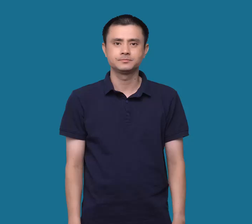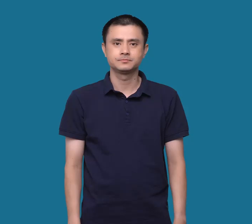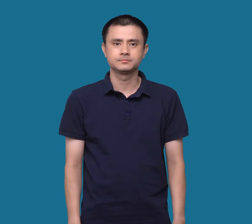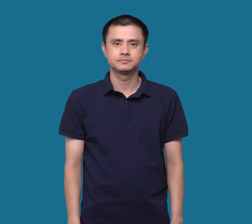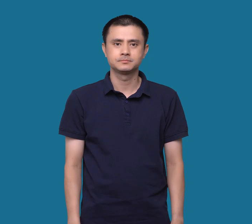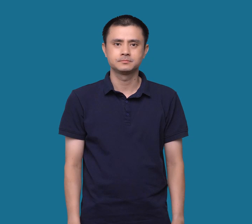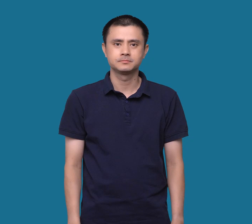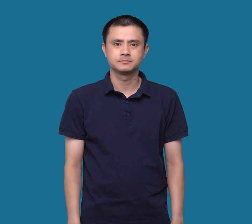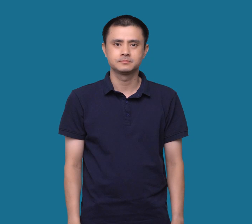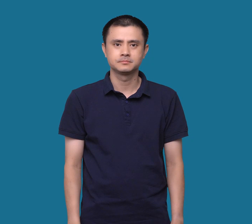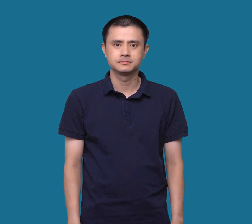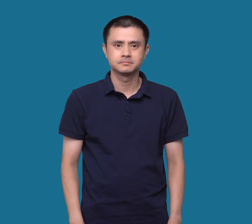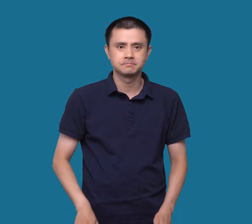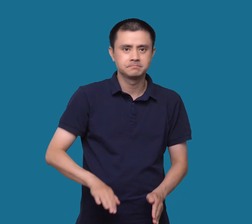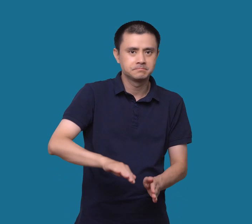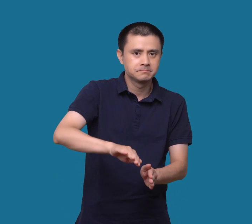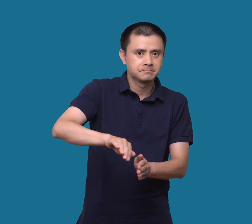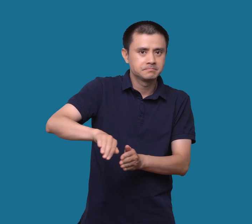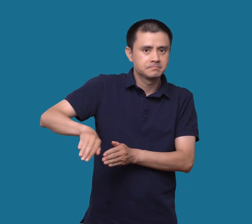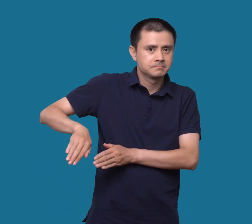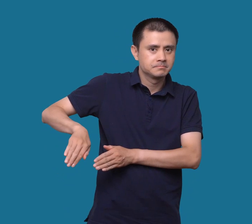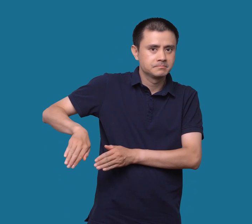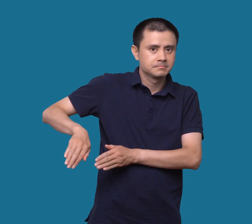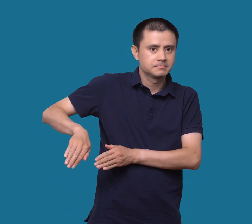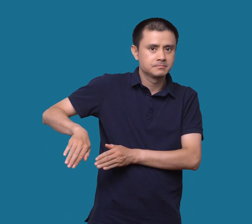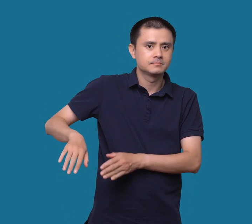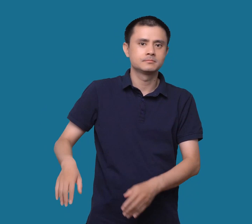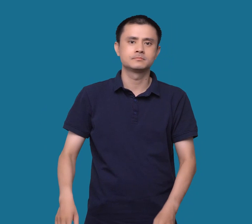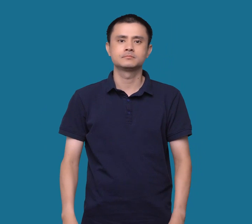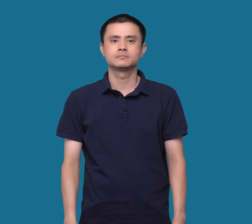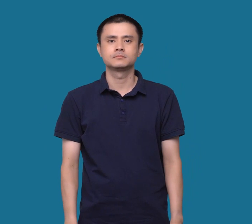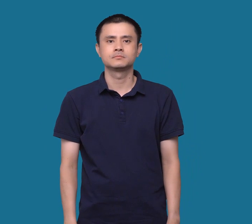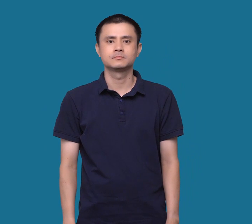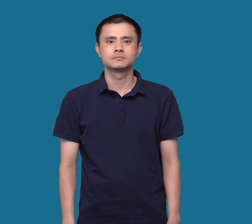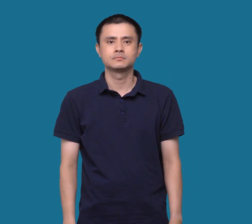bênh vực